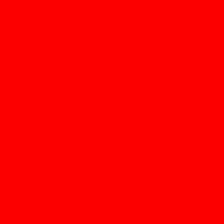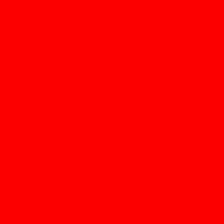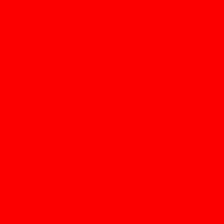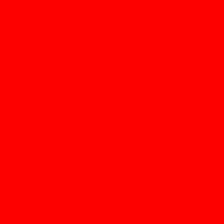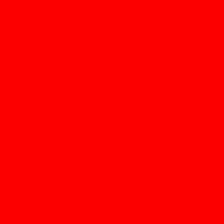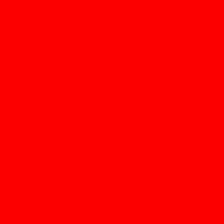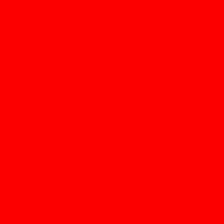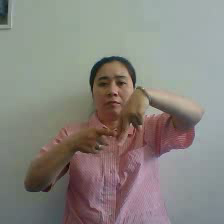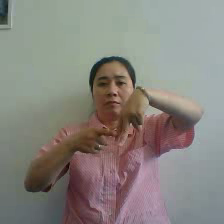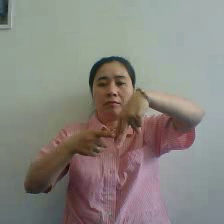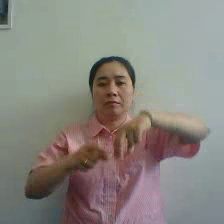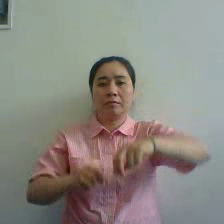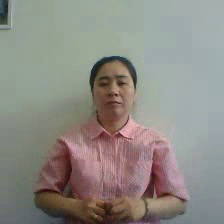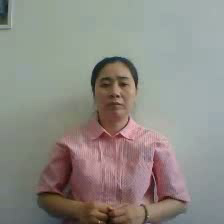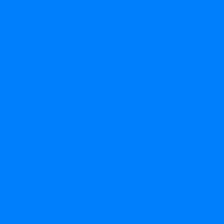Chân